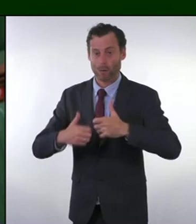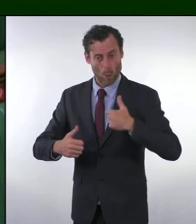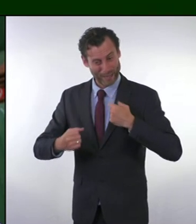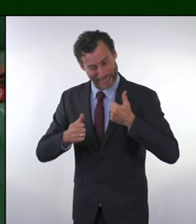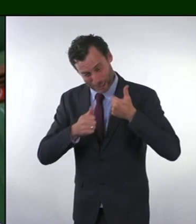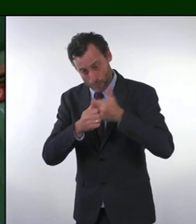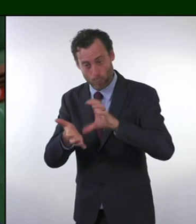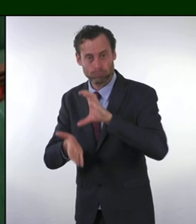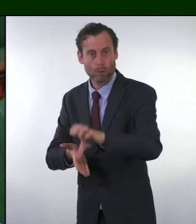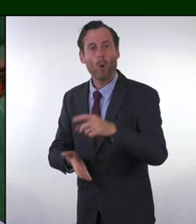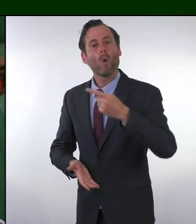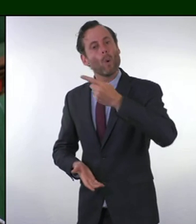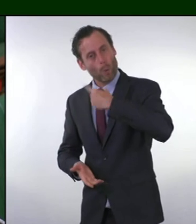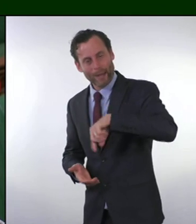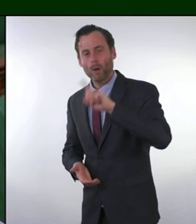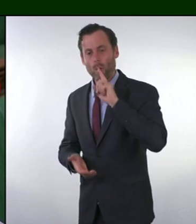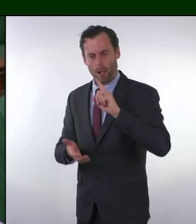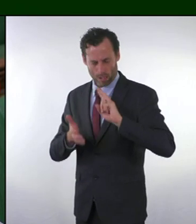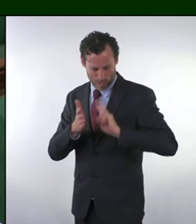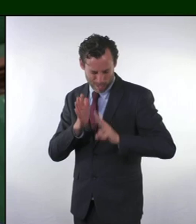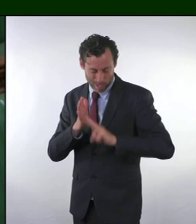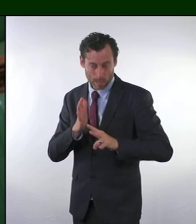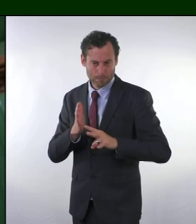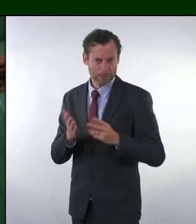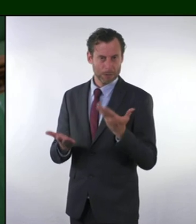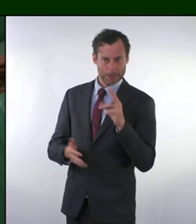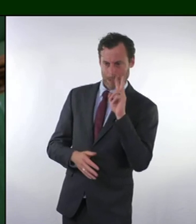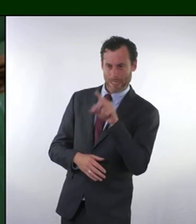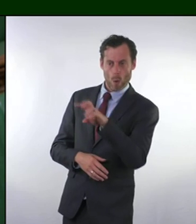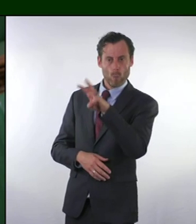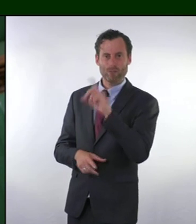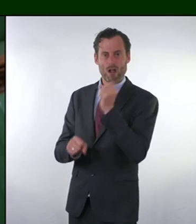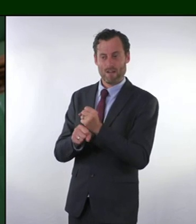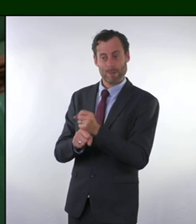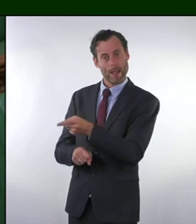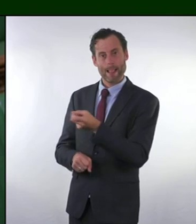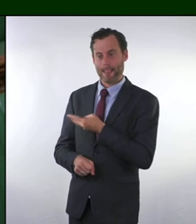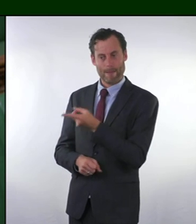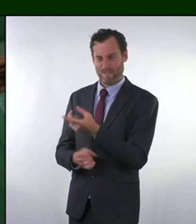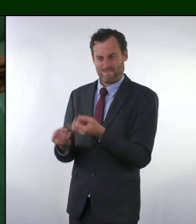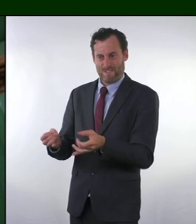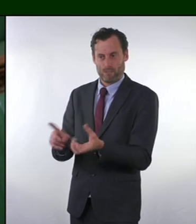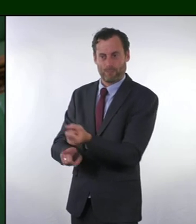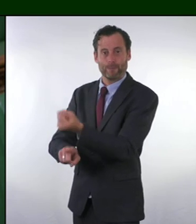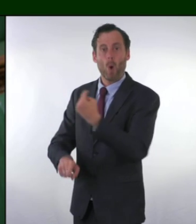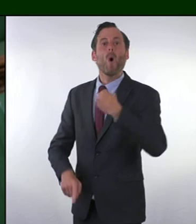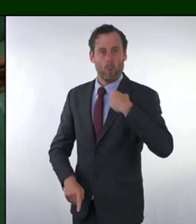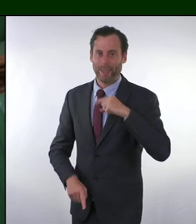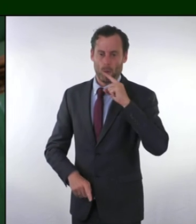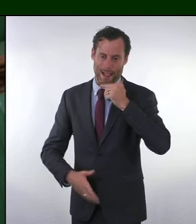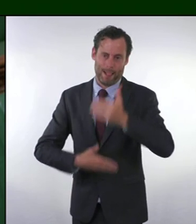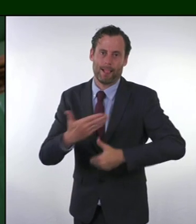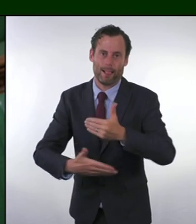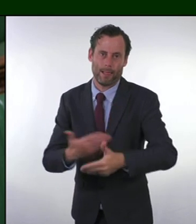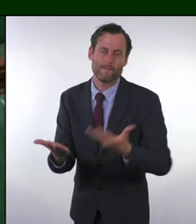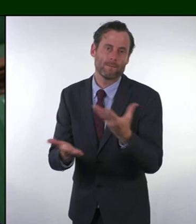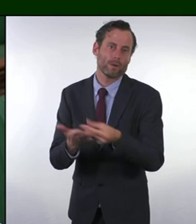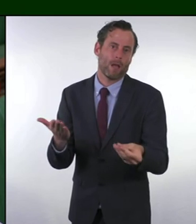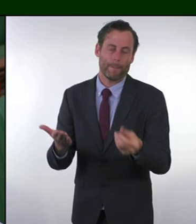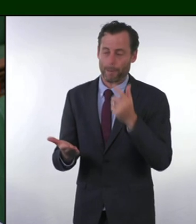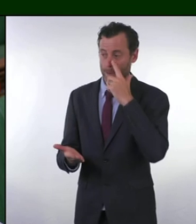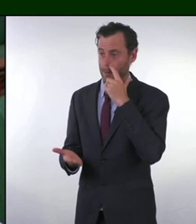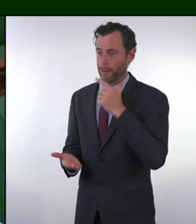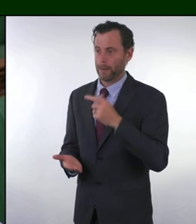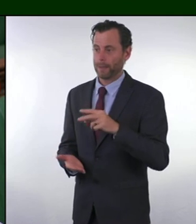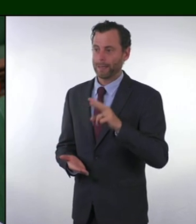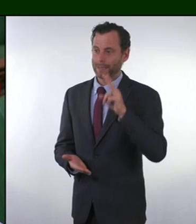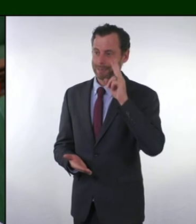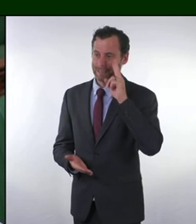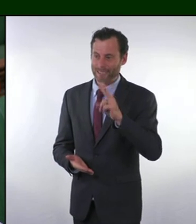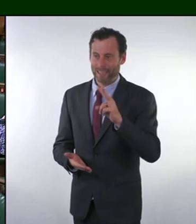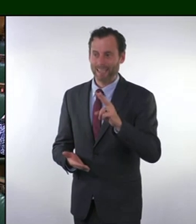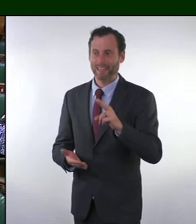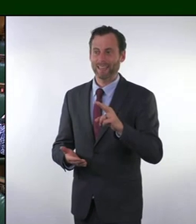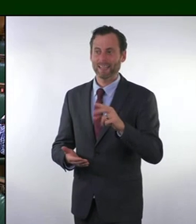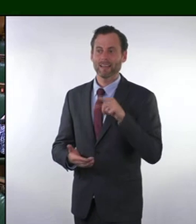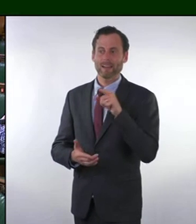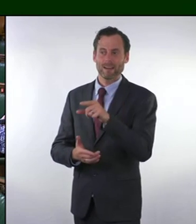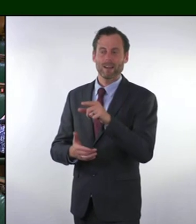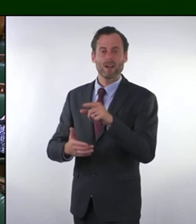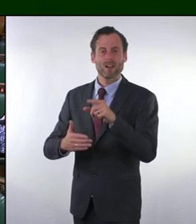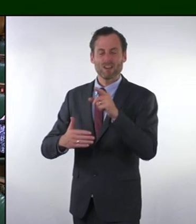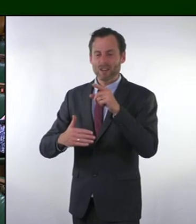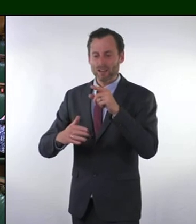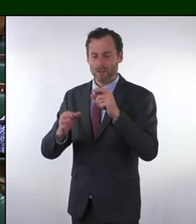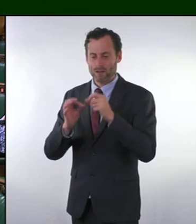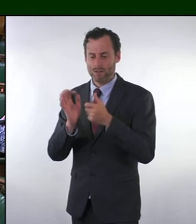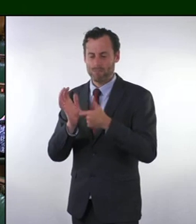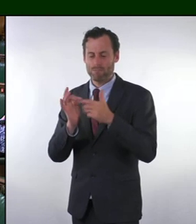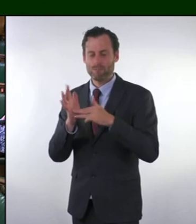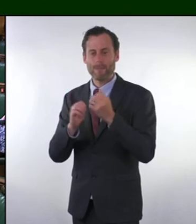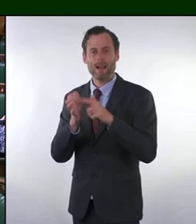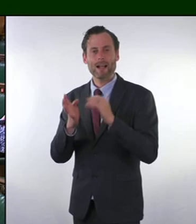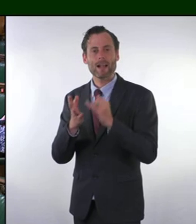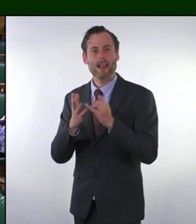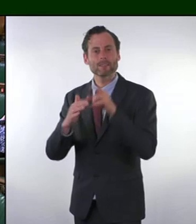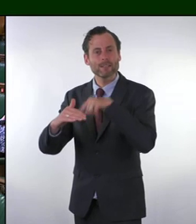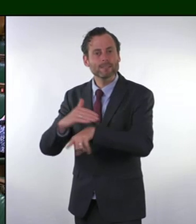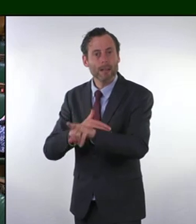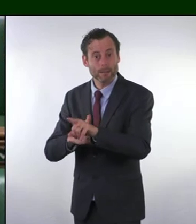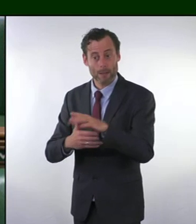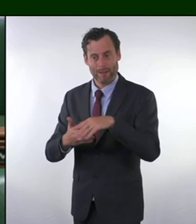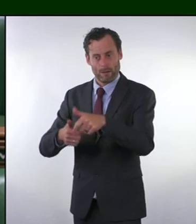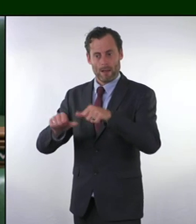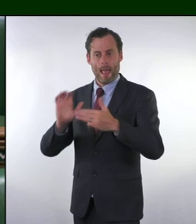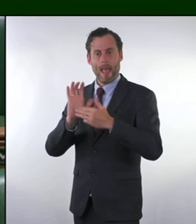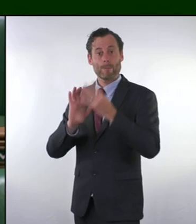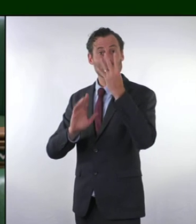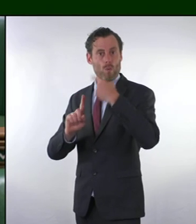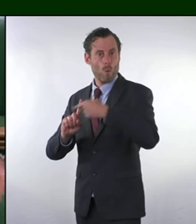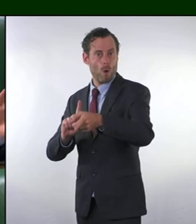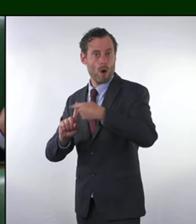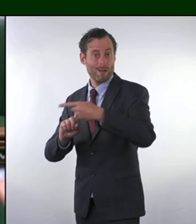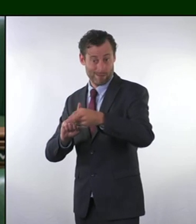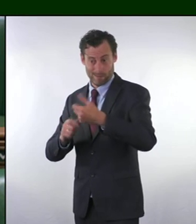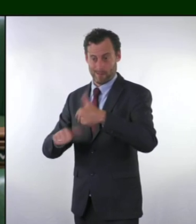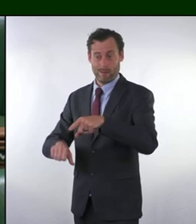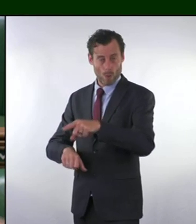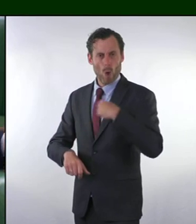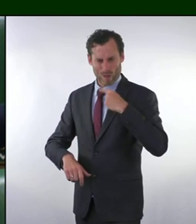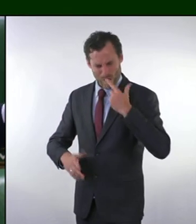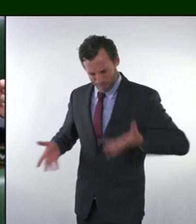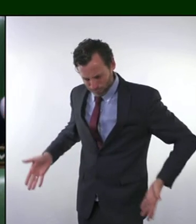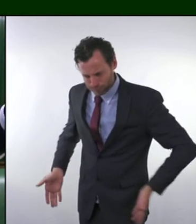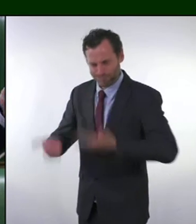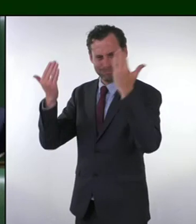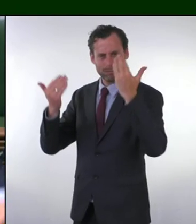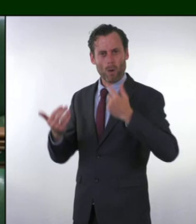We will do the things, by the way, that the Welsh Labour Government have failed to do, such as unblocking the Brynglas tunnels and allowing that proper M4 bypass, which has long been needed.